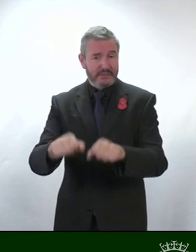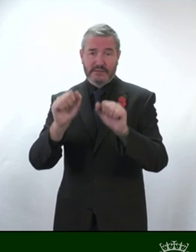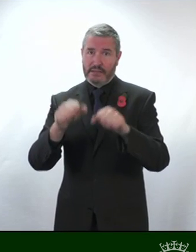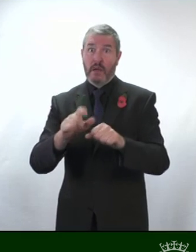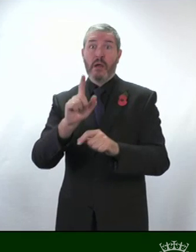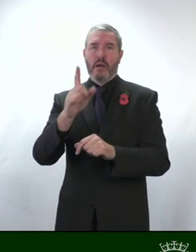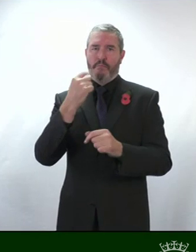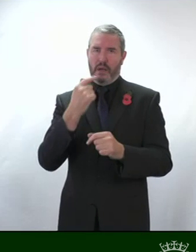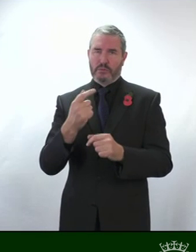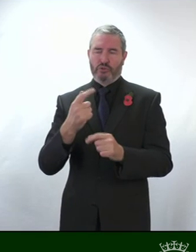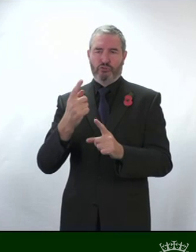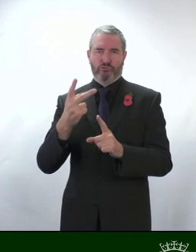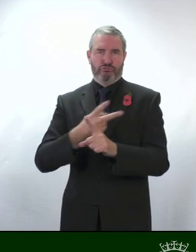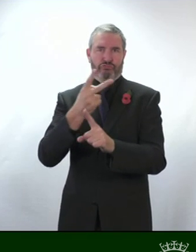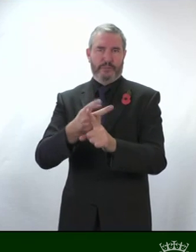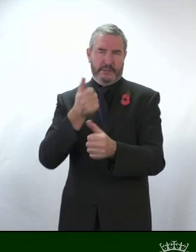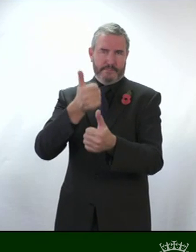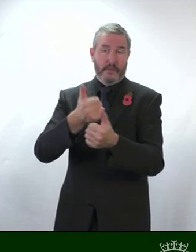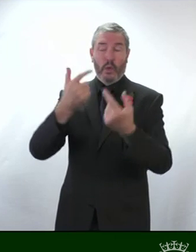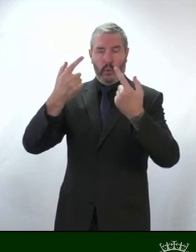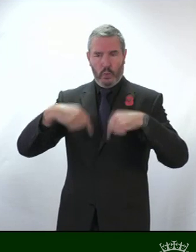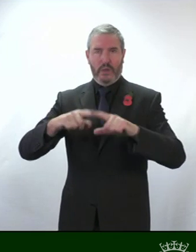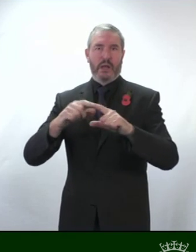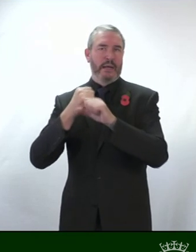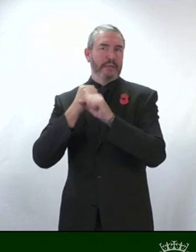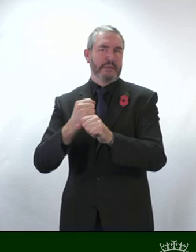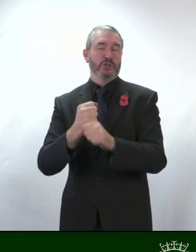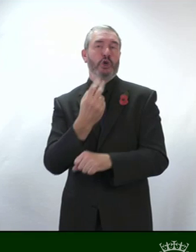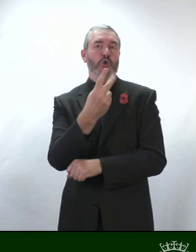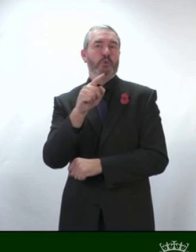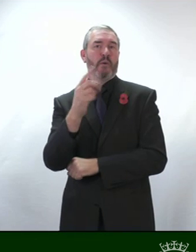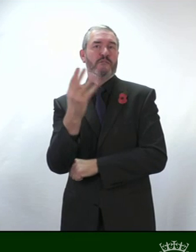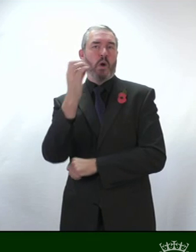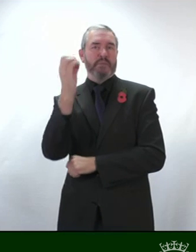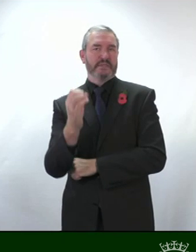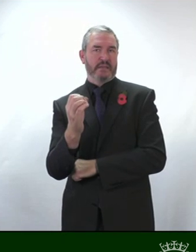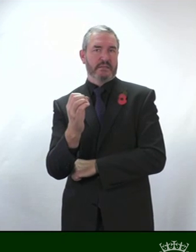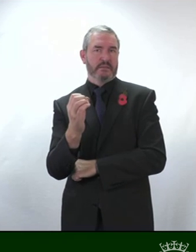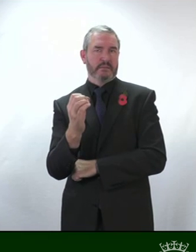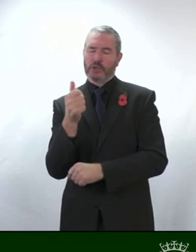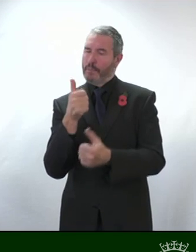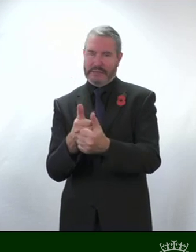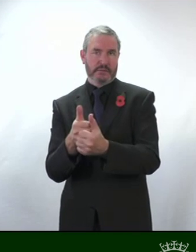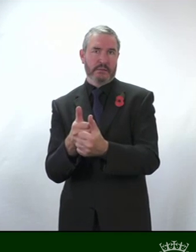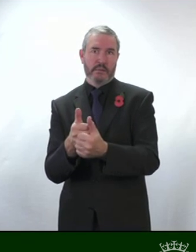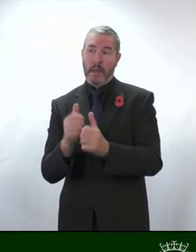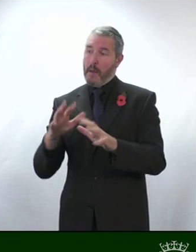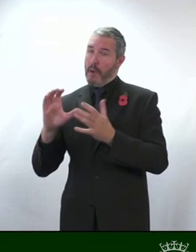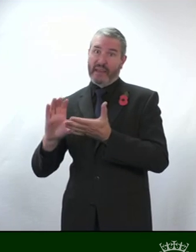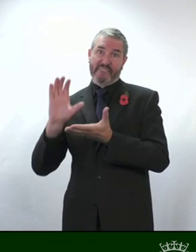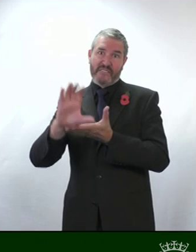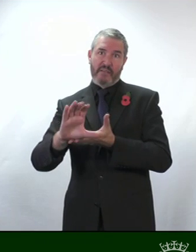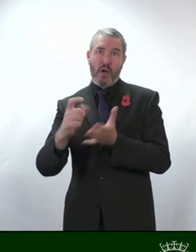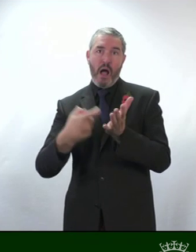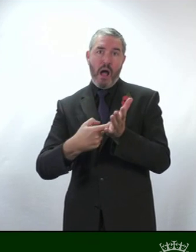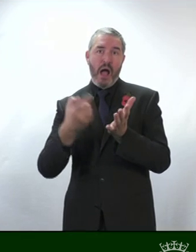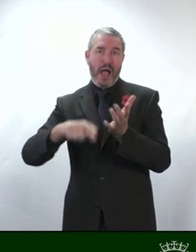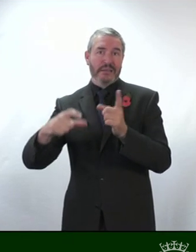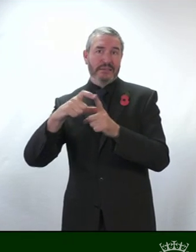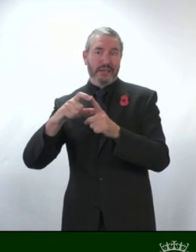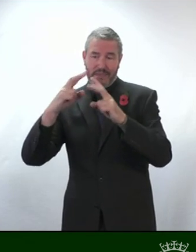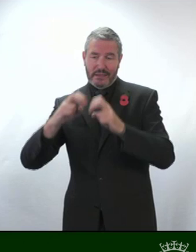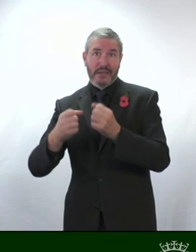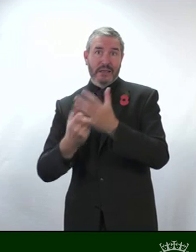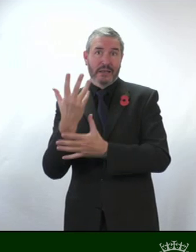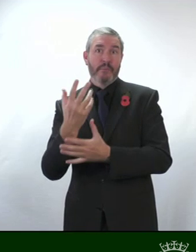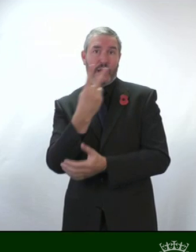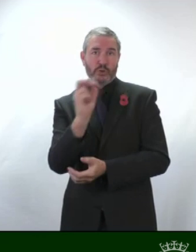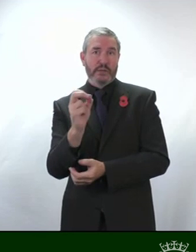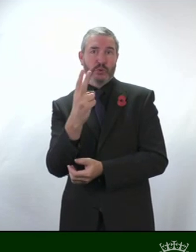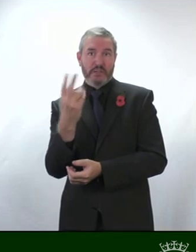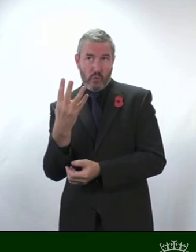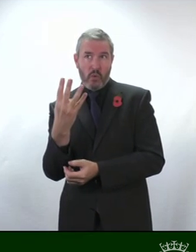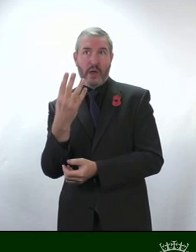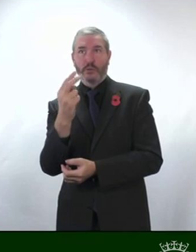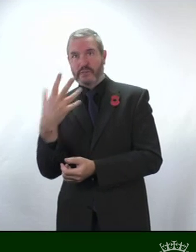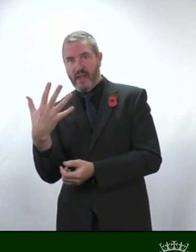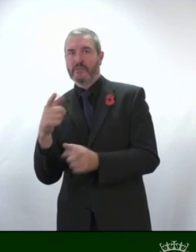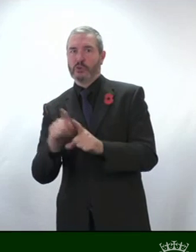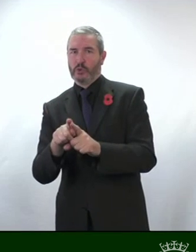Friend is basically yes. I reiterate that we are committed to that 2.4% and to increasing public investment in R and D by £22 billion by 2024-25.